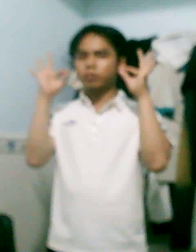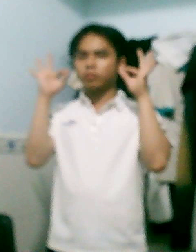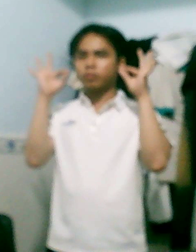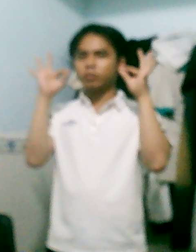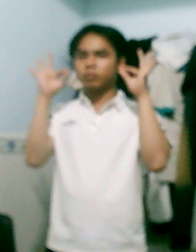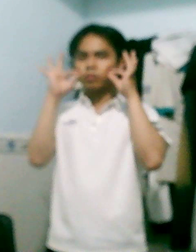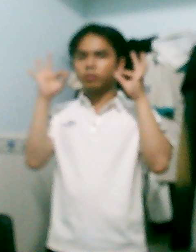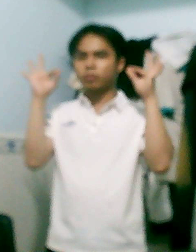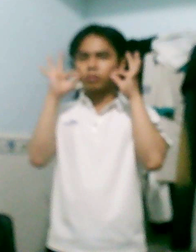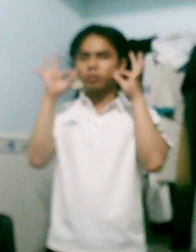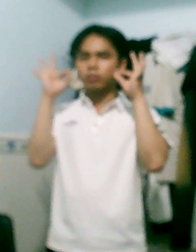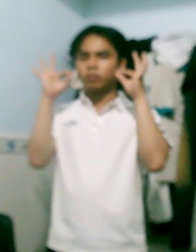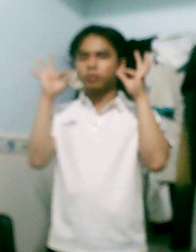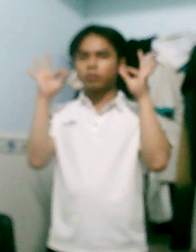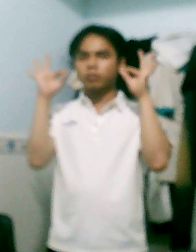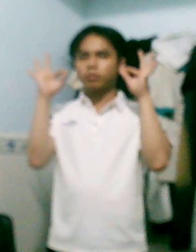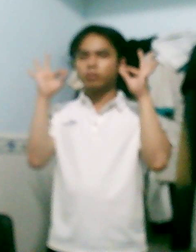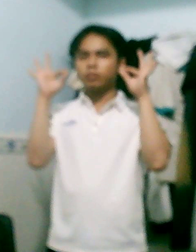meo